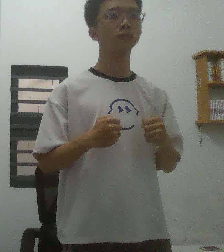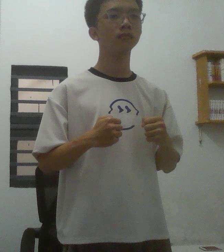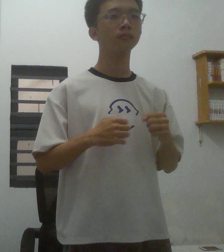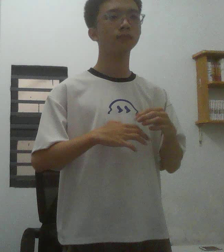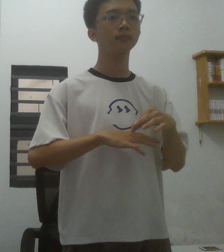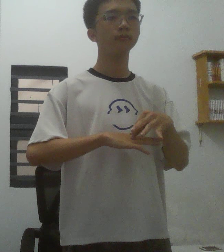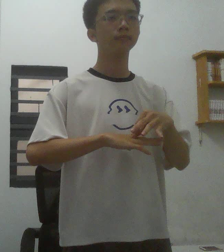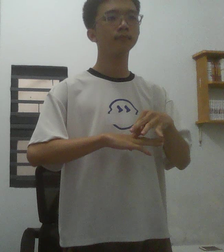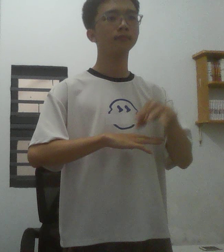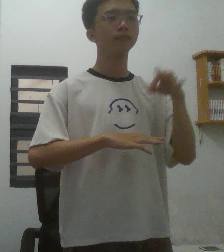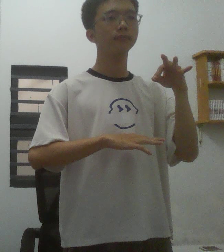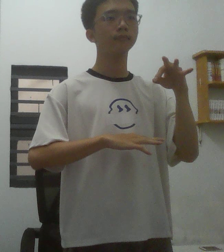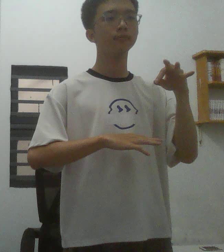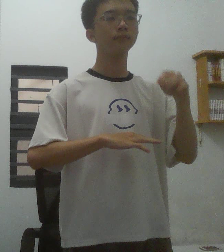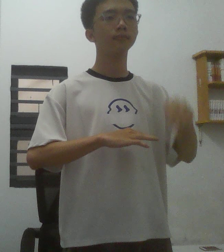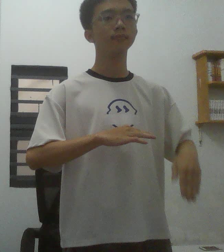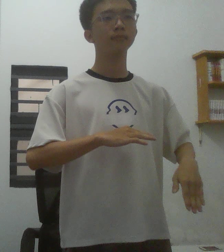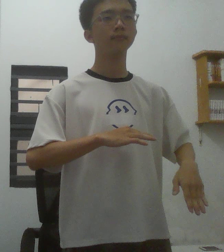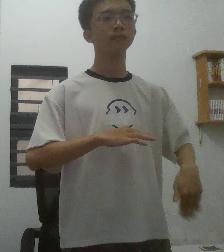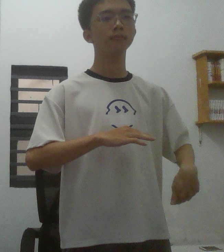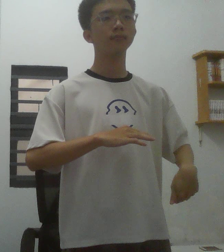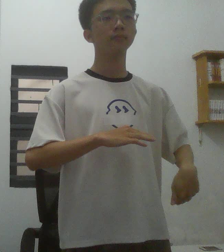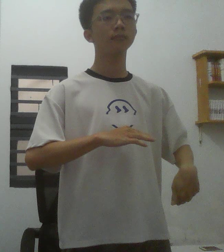tuan sau